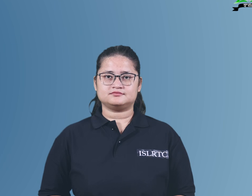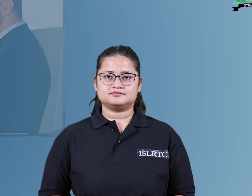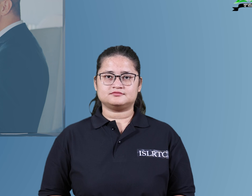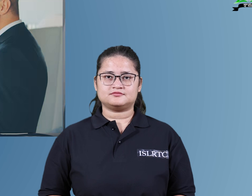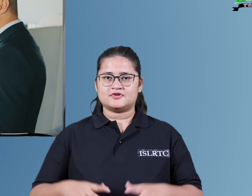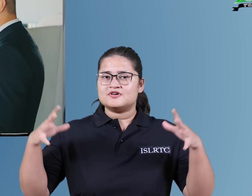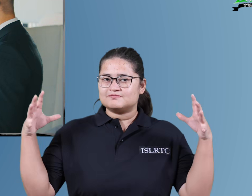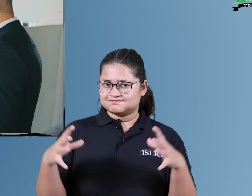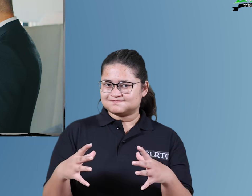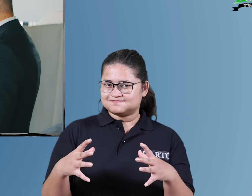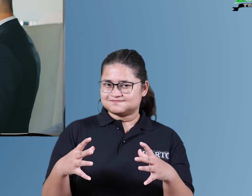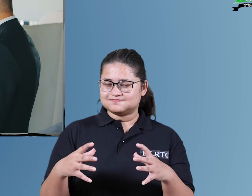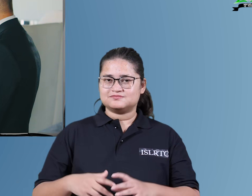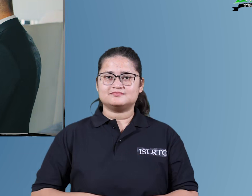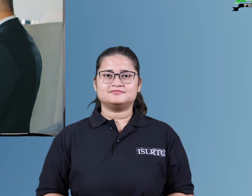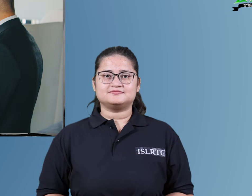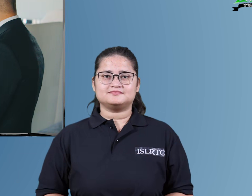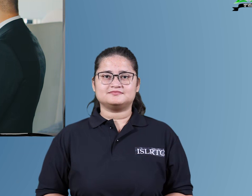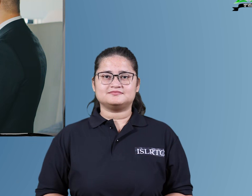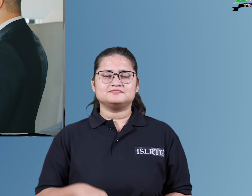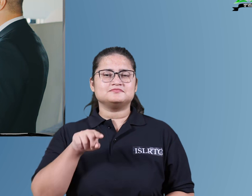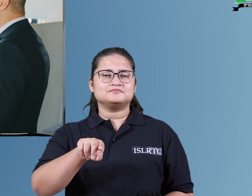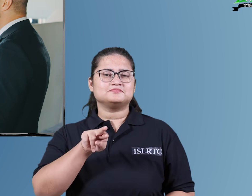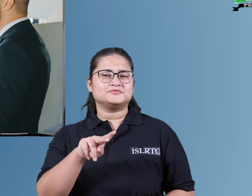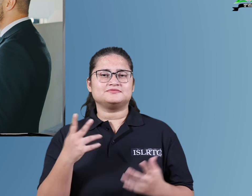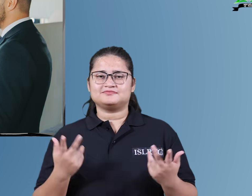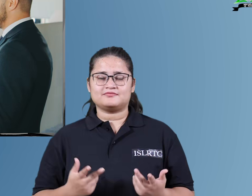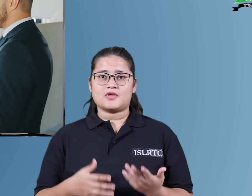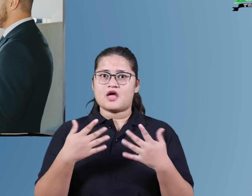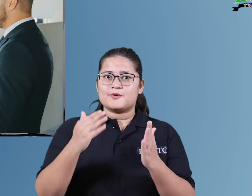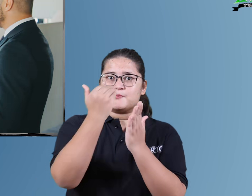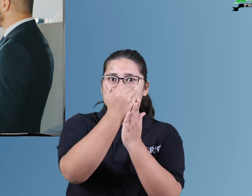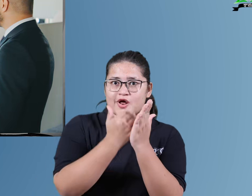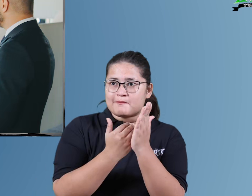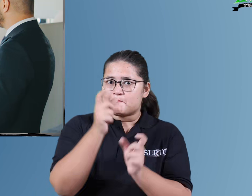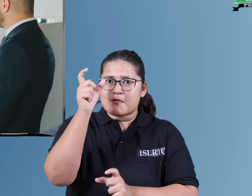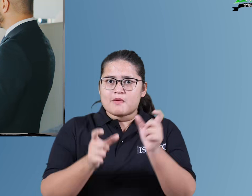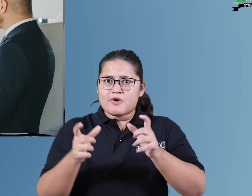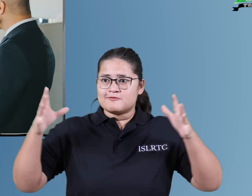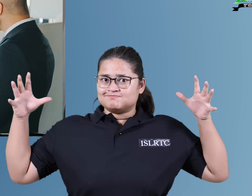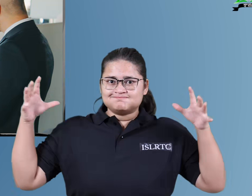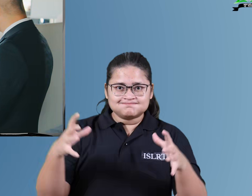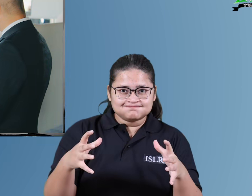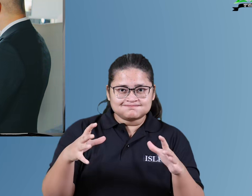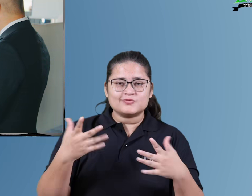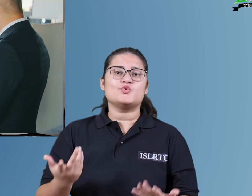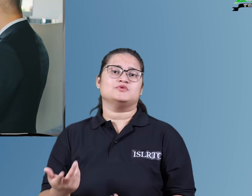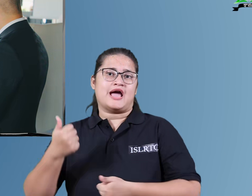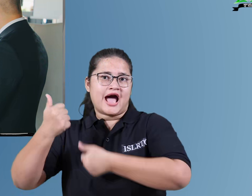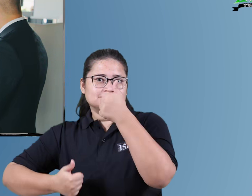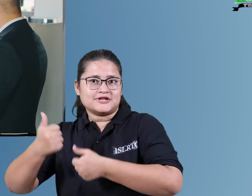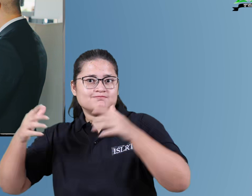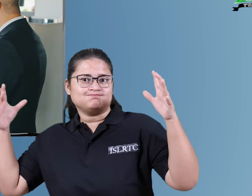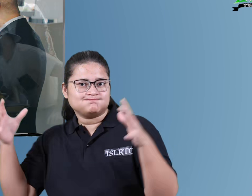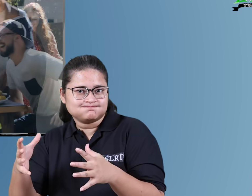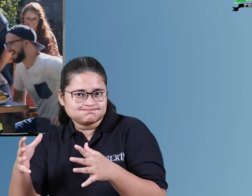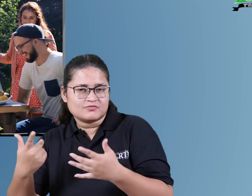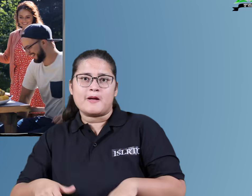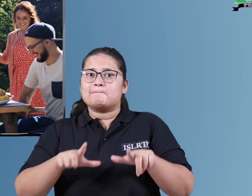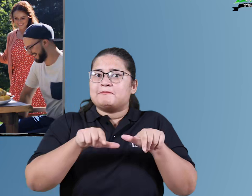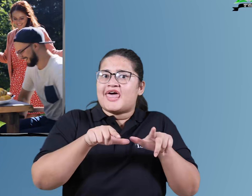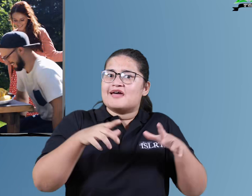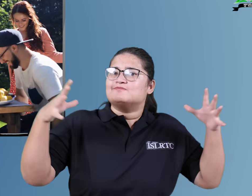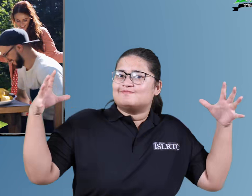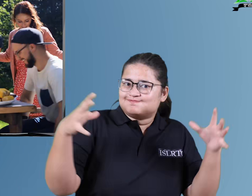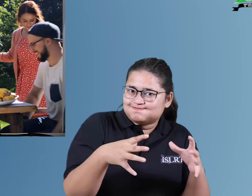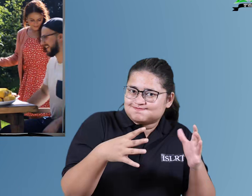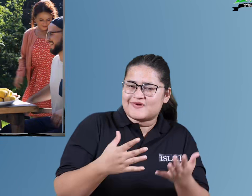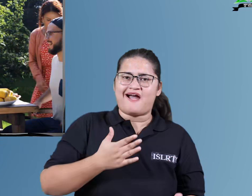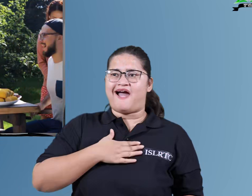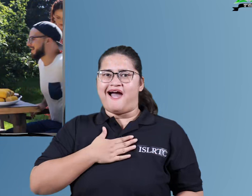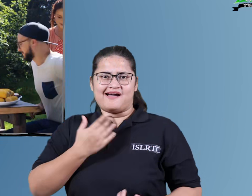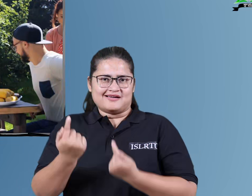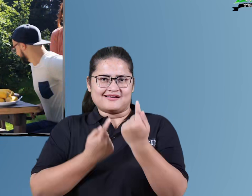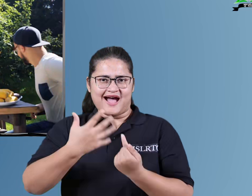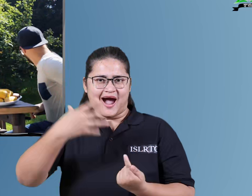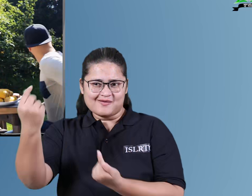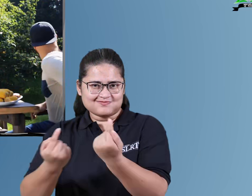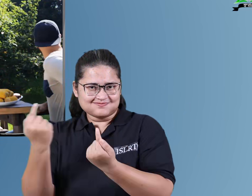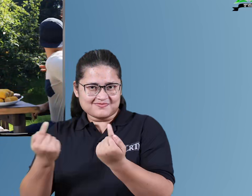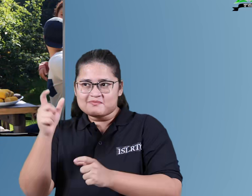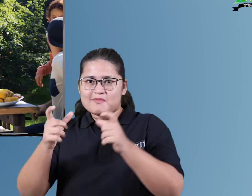Gathering A meeting or assembly of people for a specific purpose, such as a meeting, an exam or a gathering in a park.